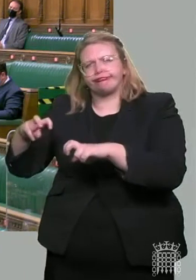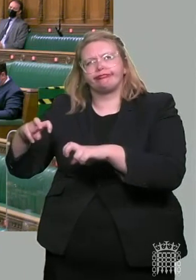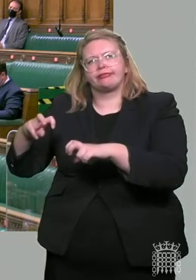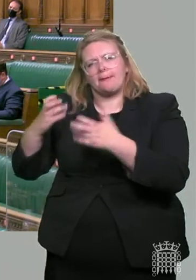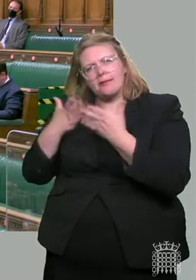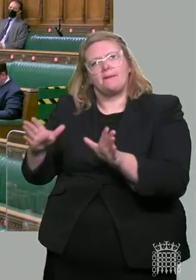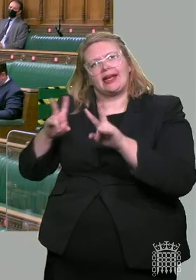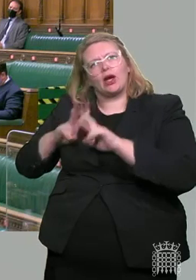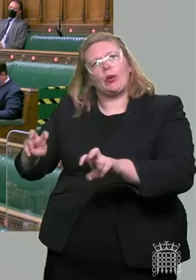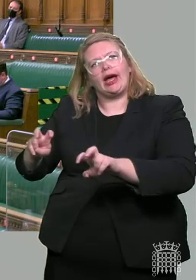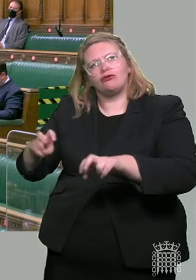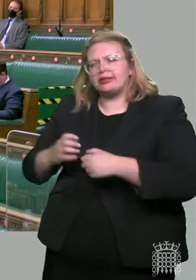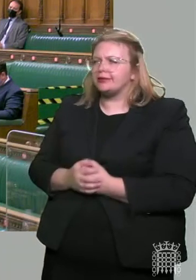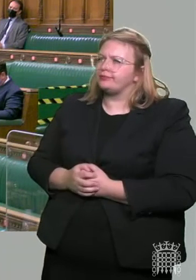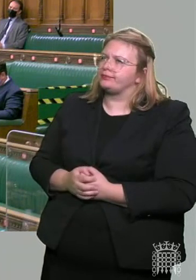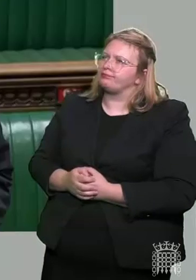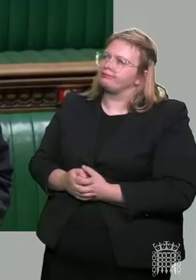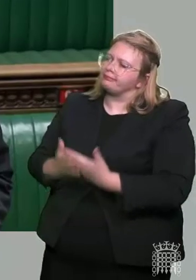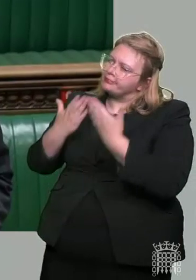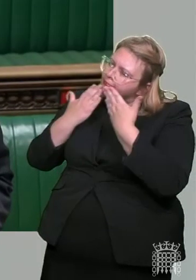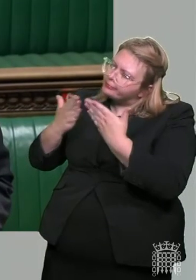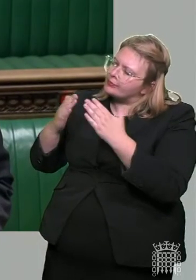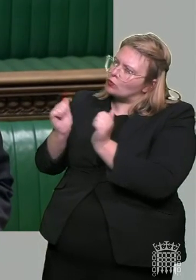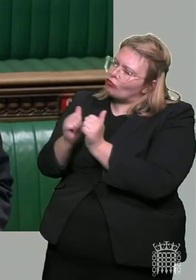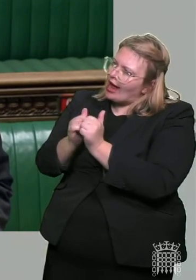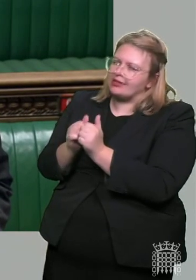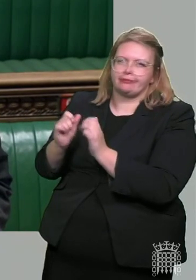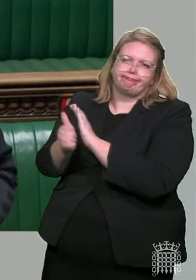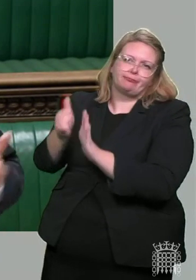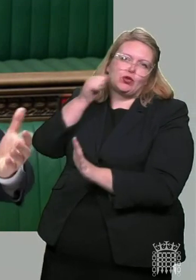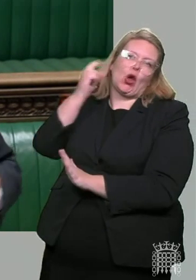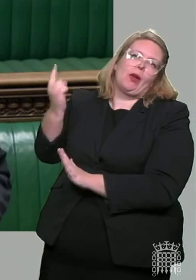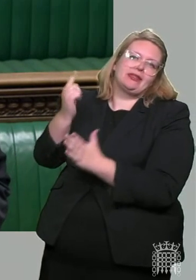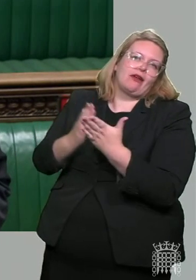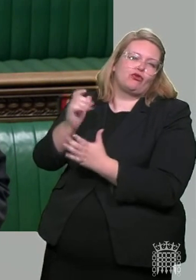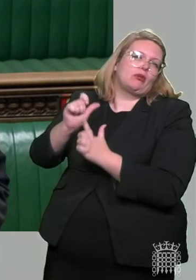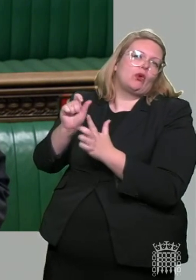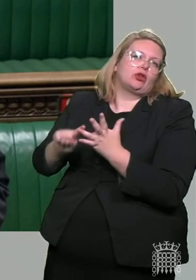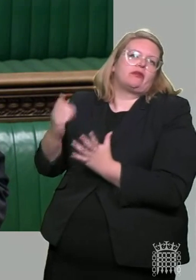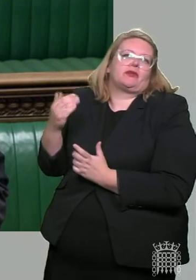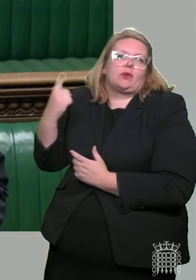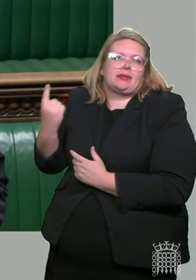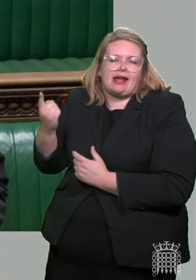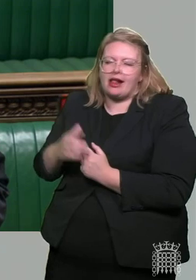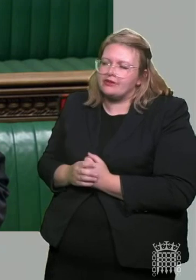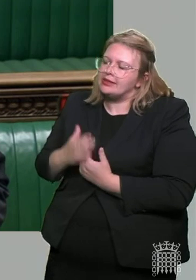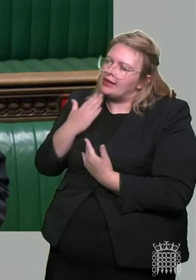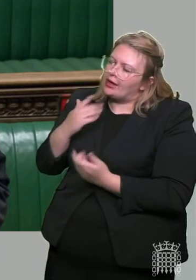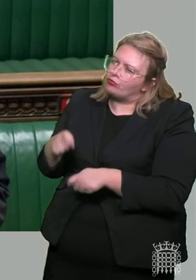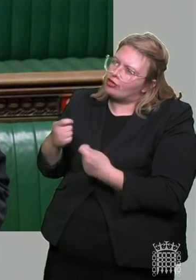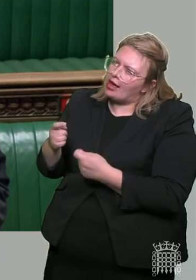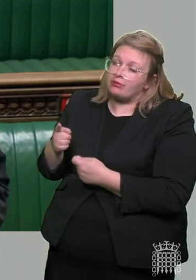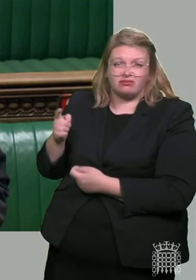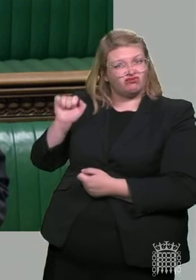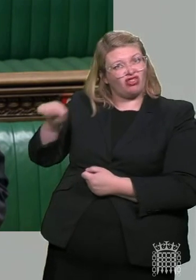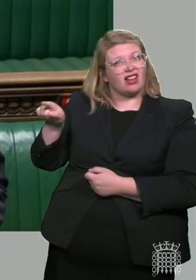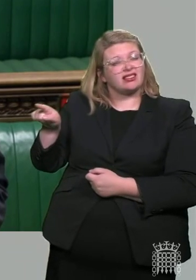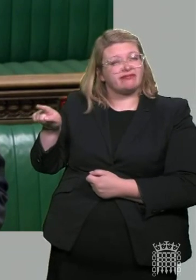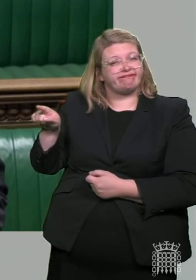I am grateful to my honourable Friend for his expertise in this matter and thank him for what he has just said, because he is totally right.